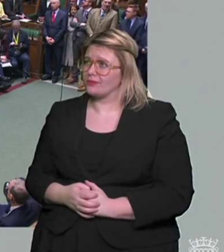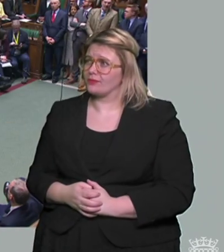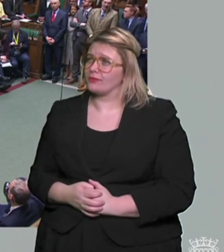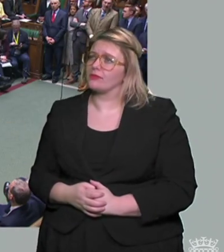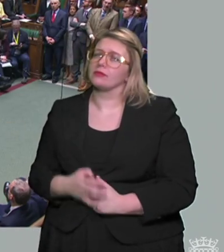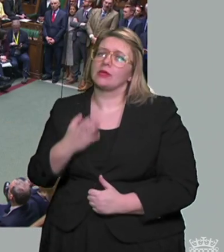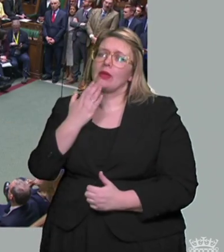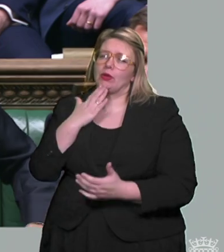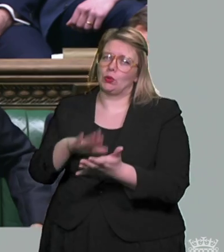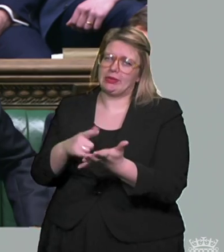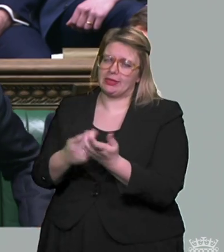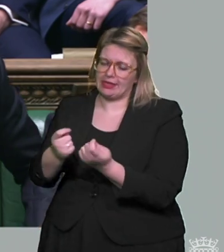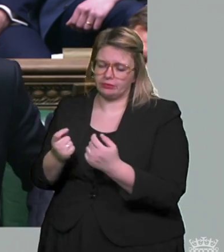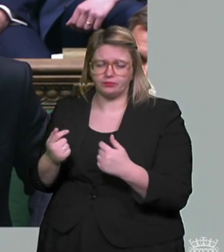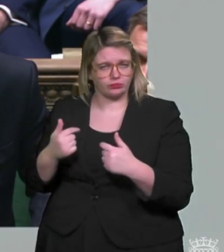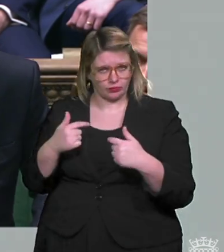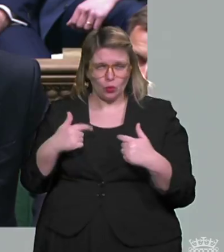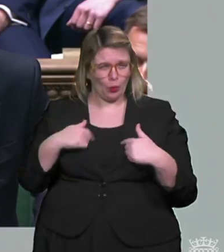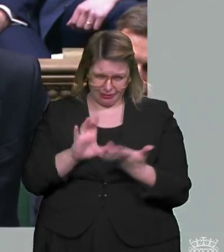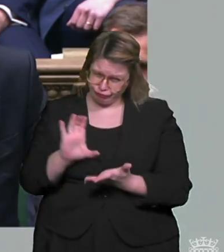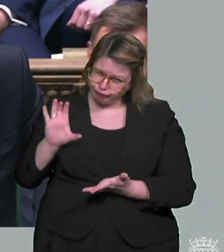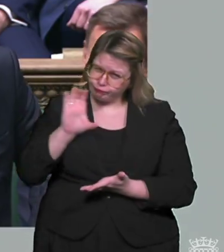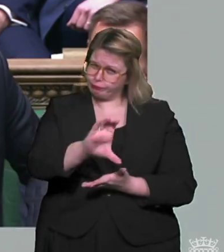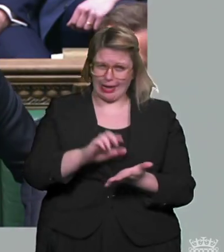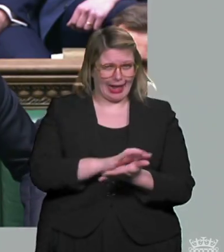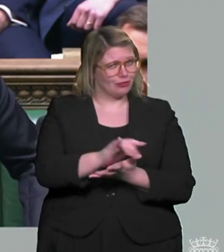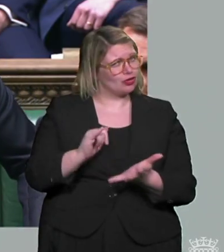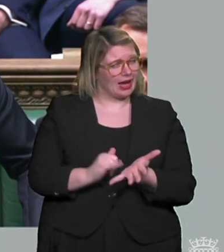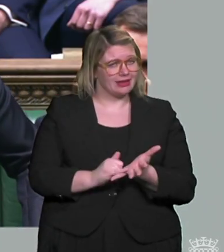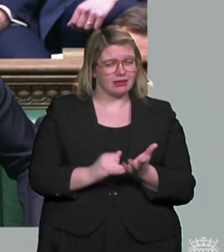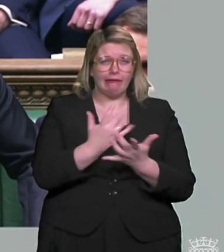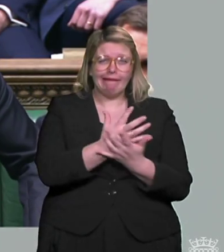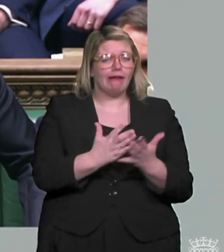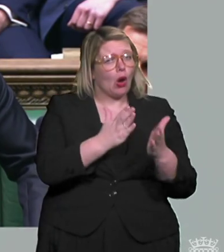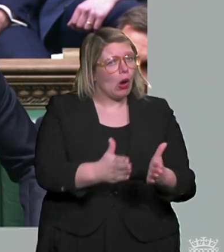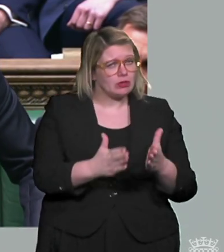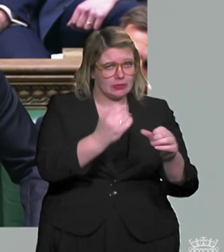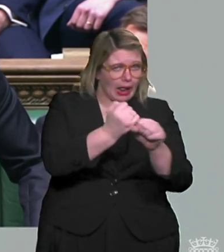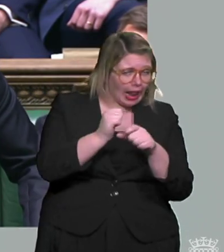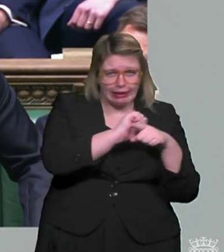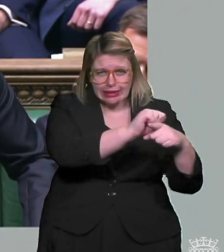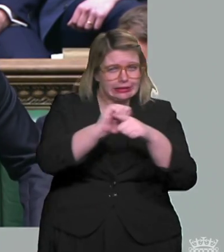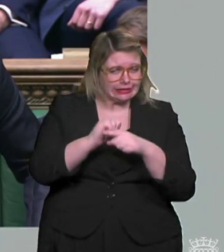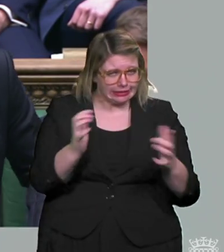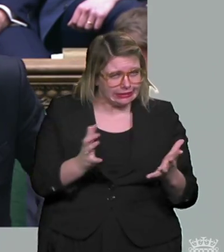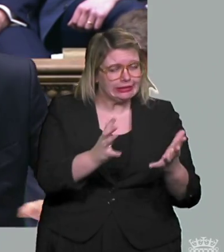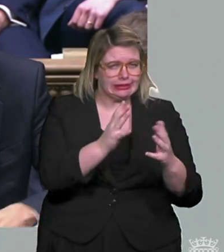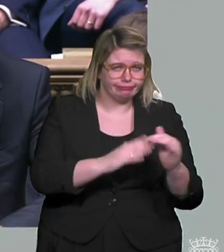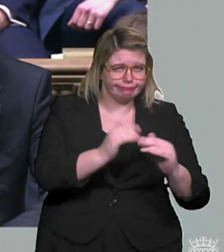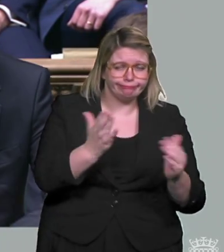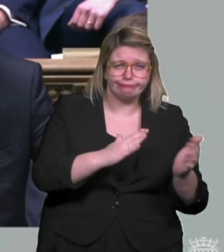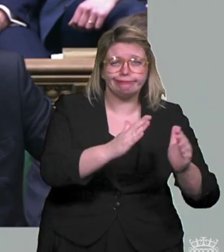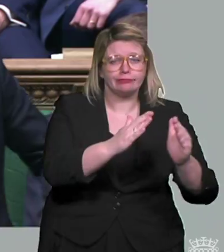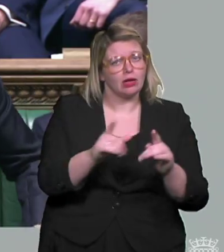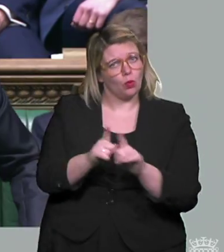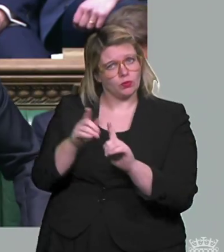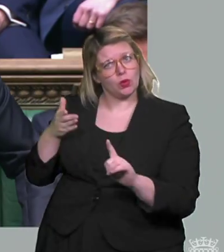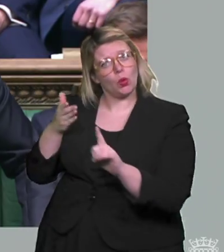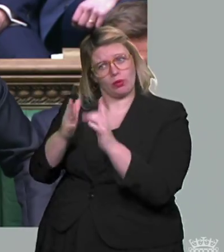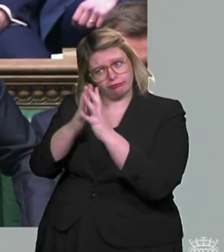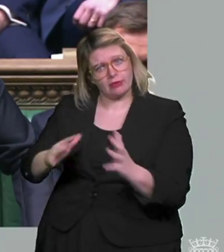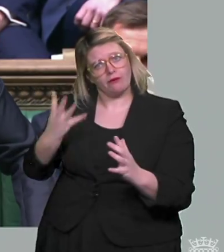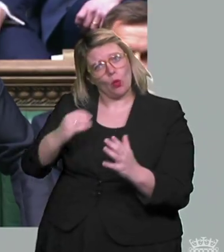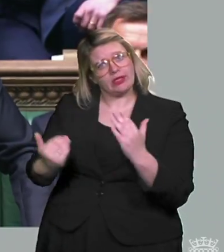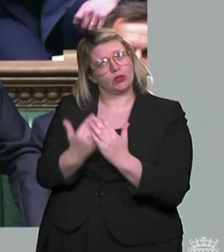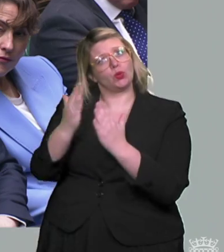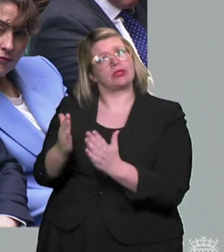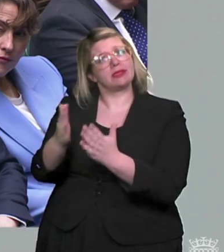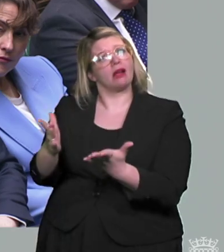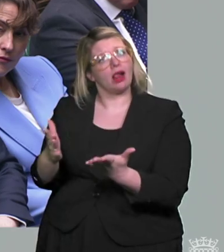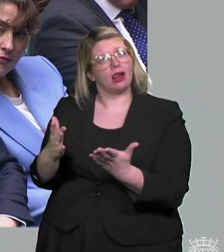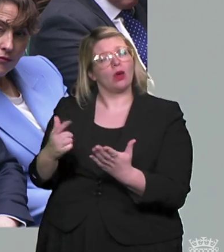We are investing record sums in NHS capital to upgrade dozens of hospitals across the country, but in particular to build 40 new hospitals.